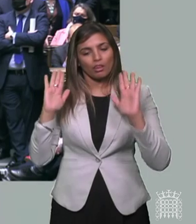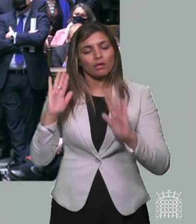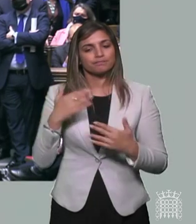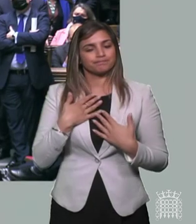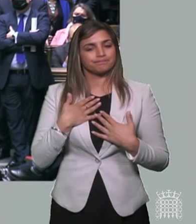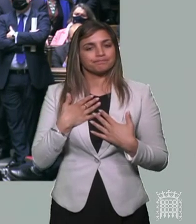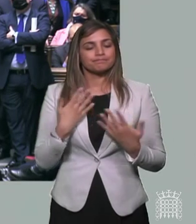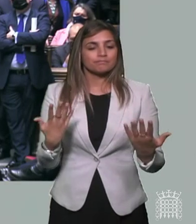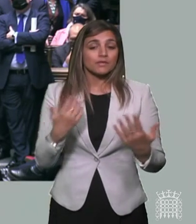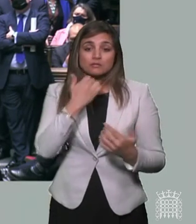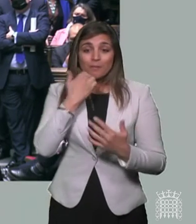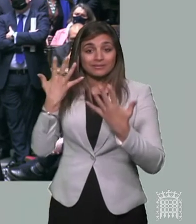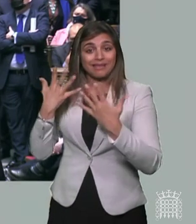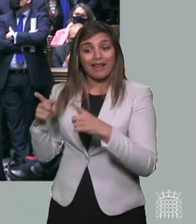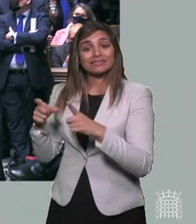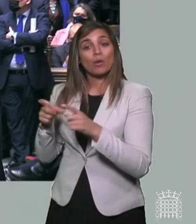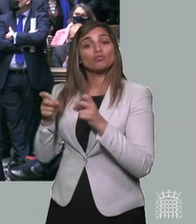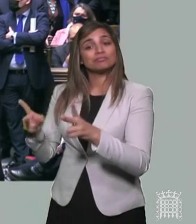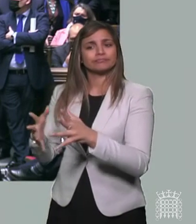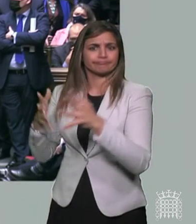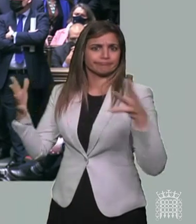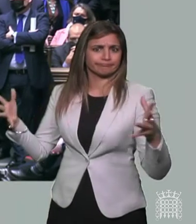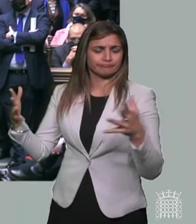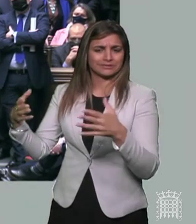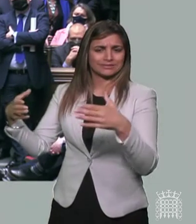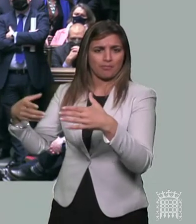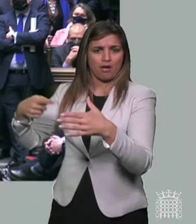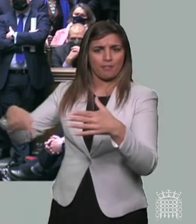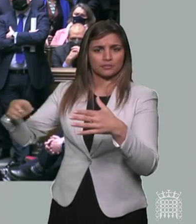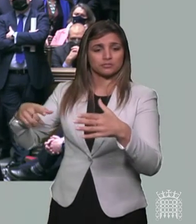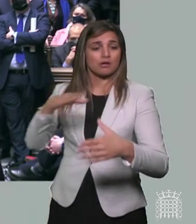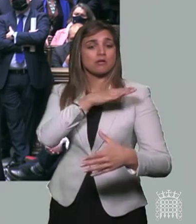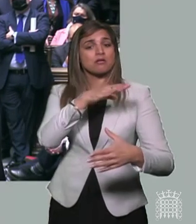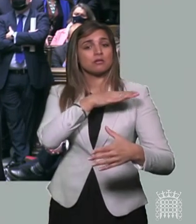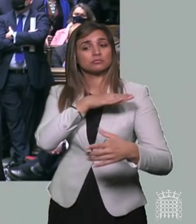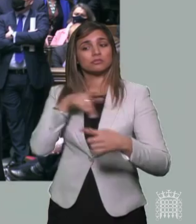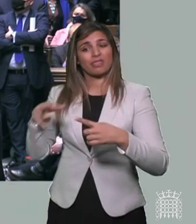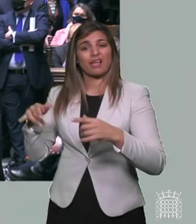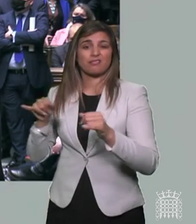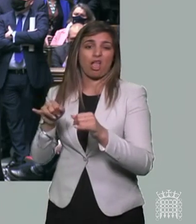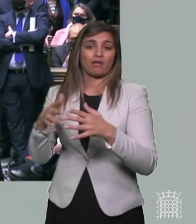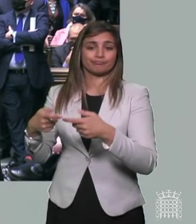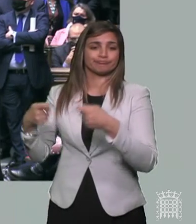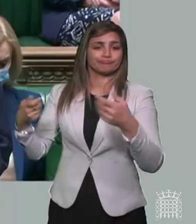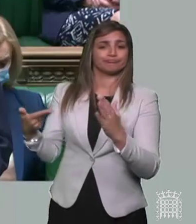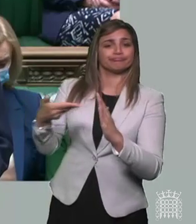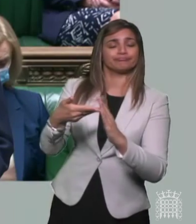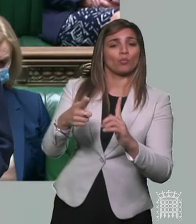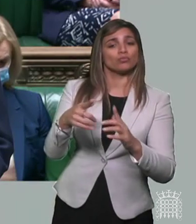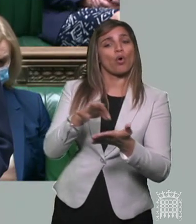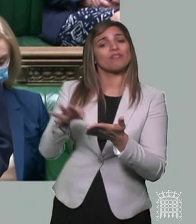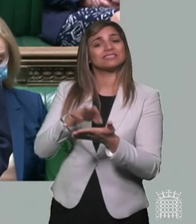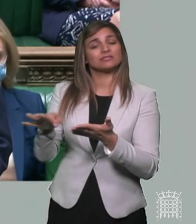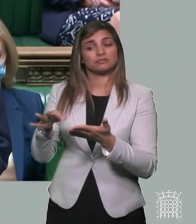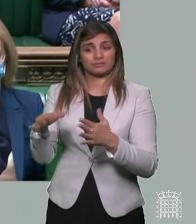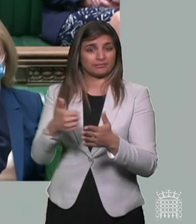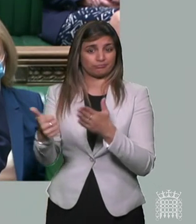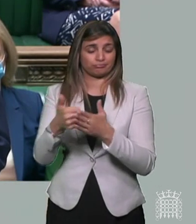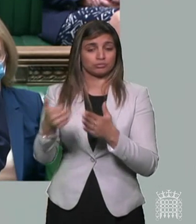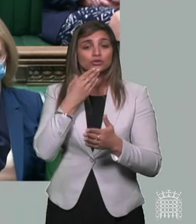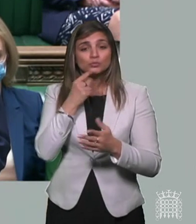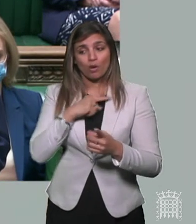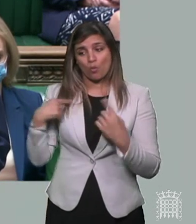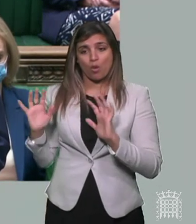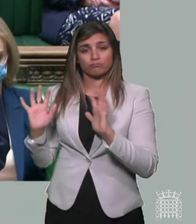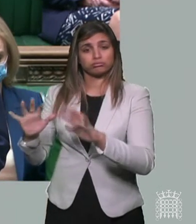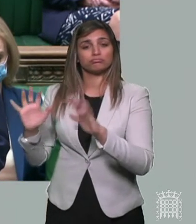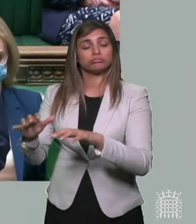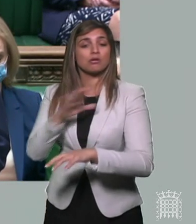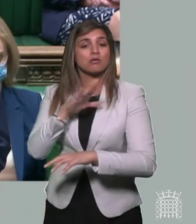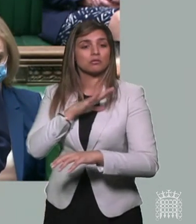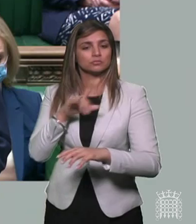No. 10 is a big department, with the garden as an extension of the office, which has been in constant use because of the role of fresh air in stopping the virus.